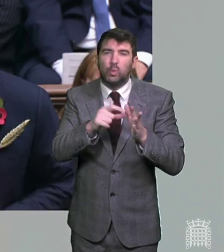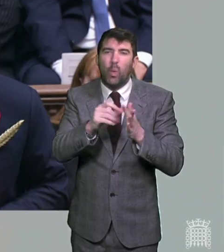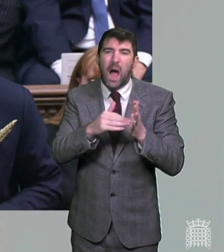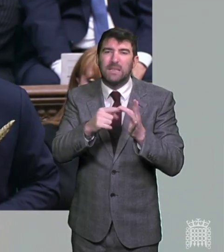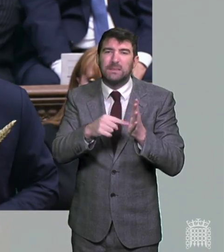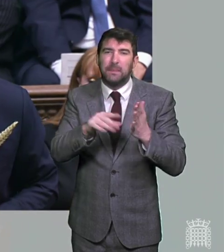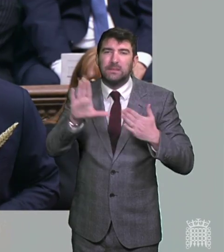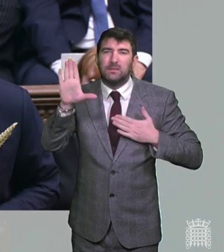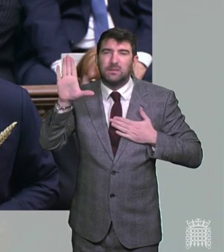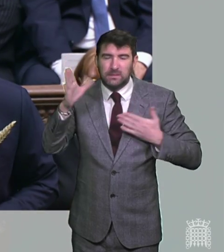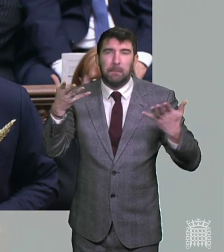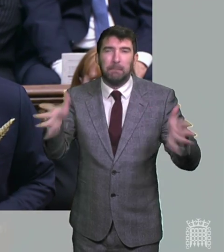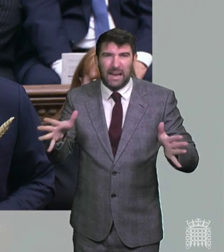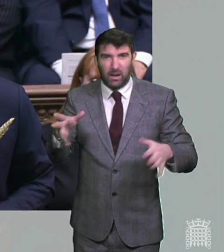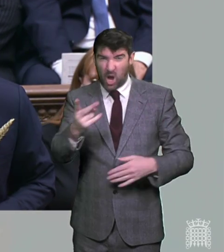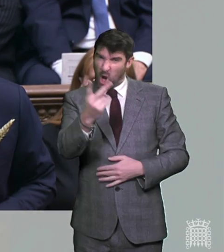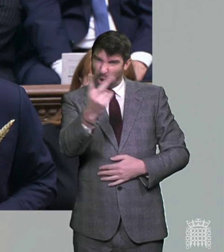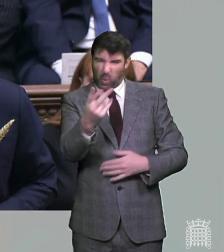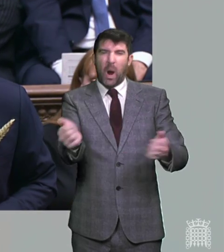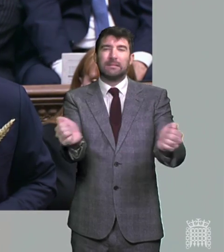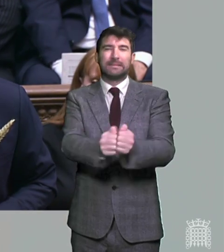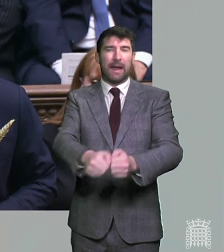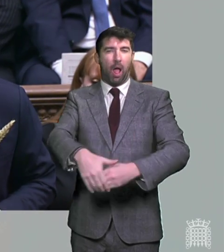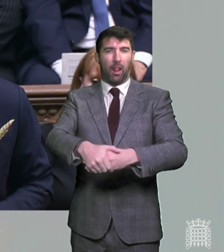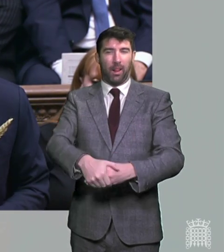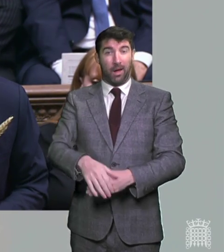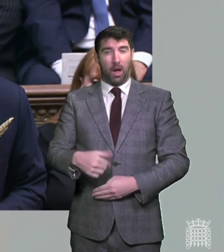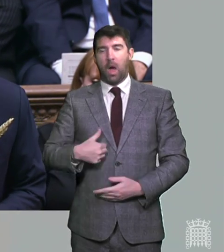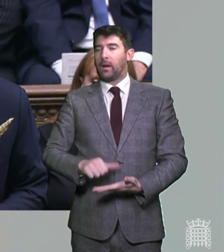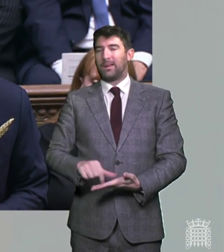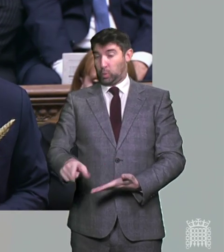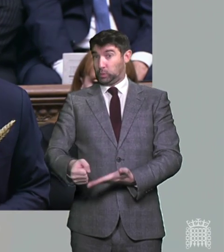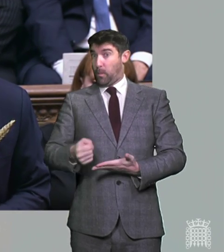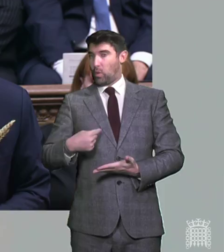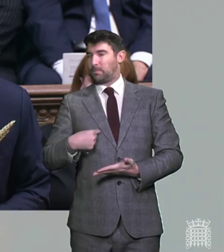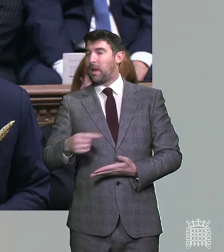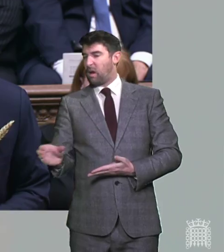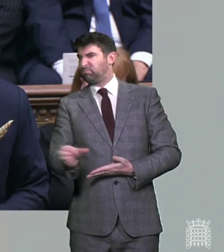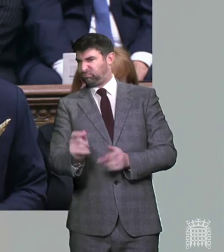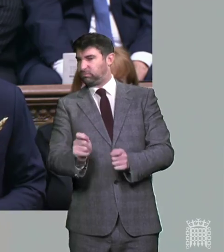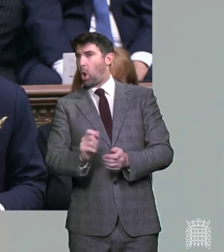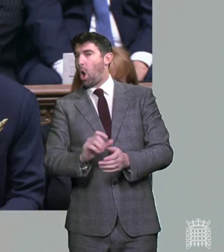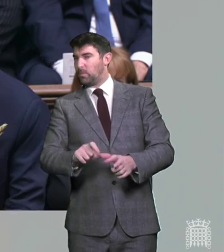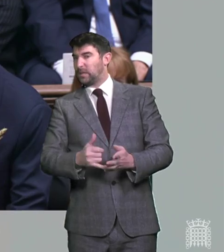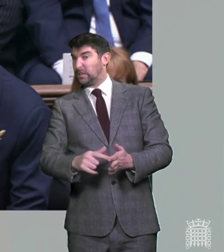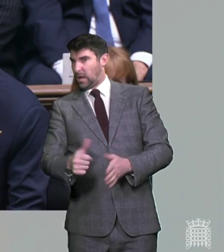He did a grubby deal with her, putting her in charge of Britain’s security just so that he could dodge an election.